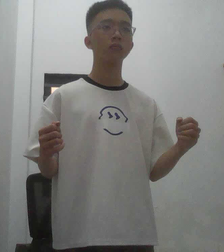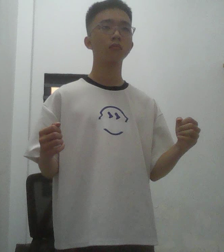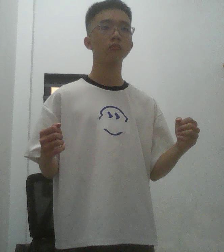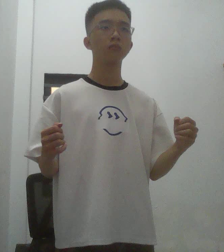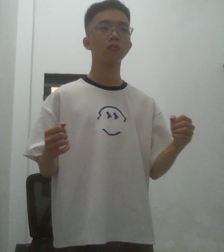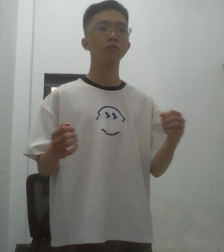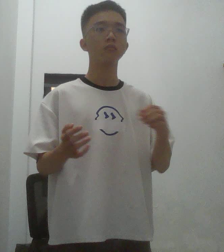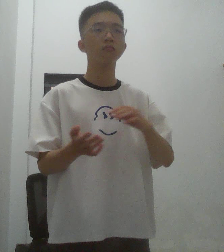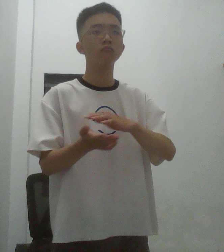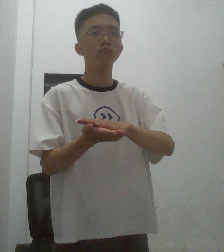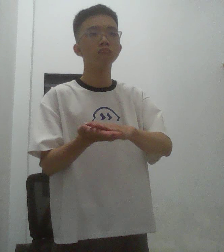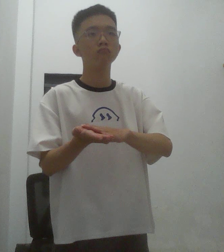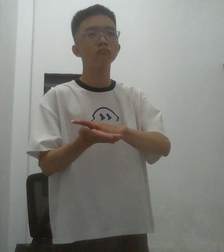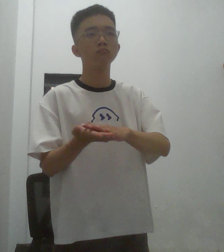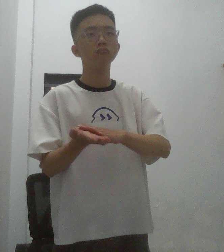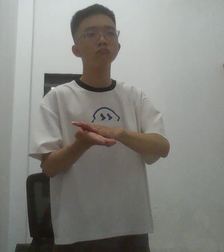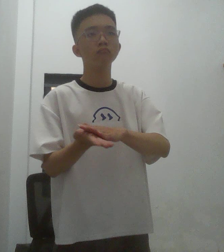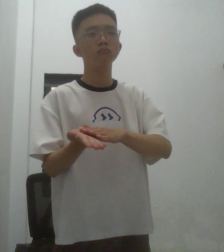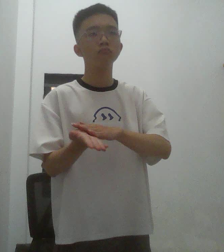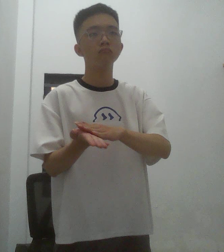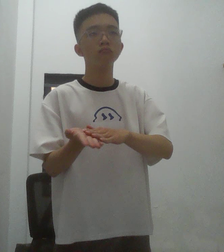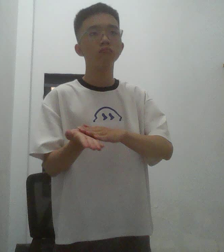xin loi